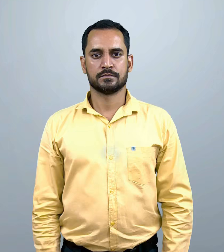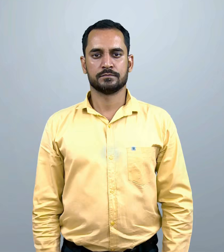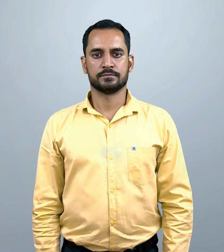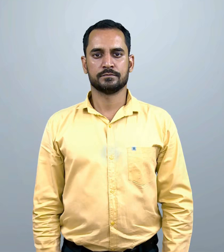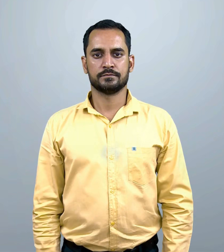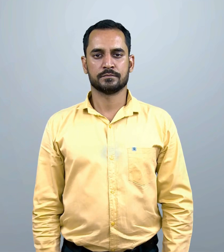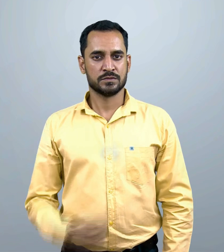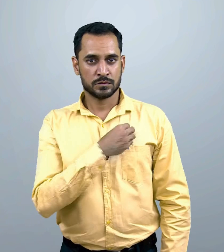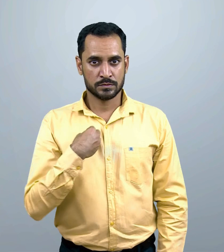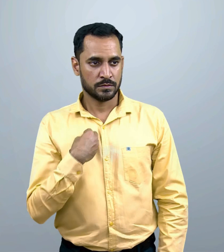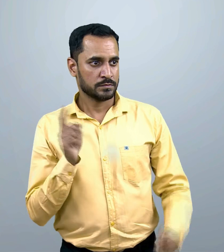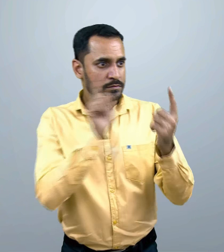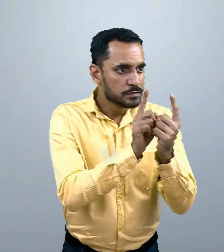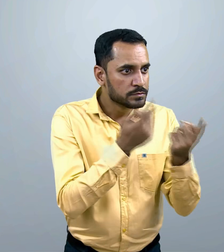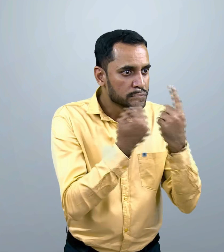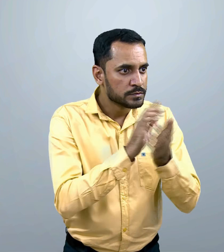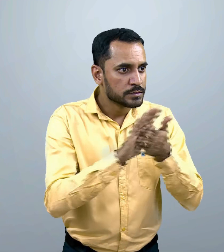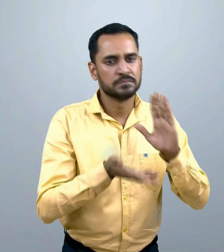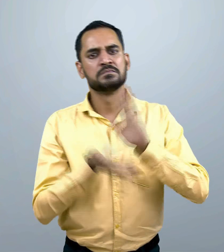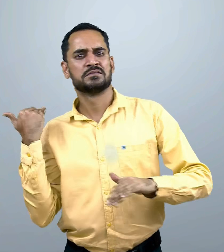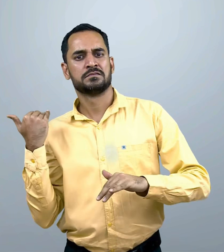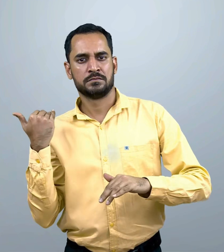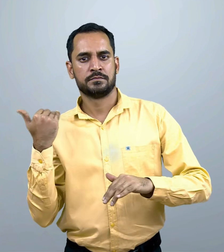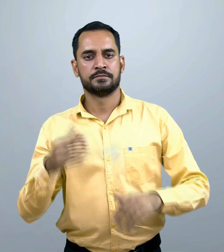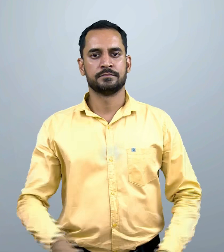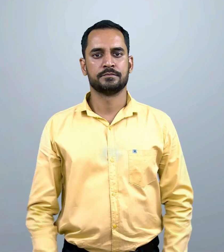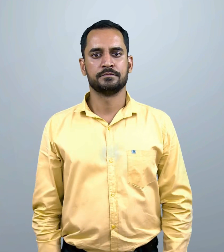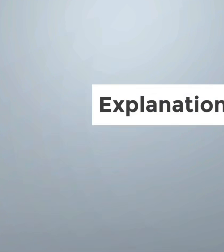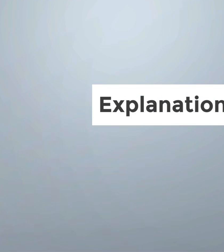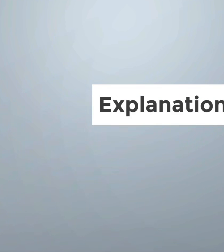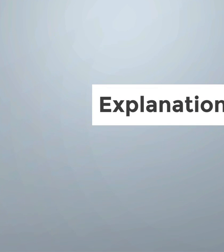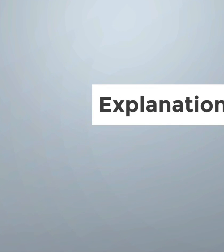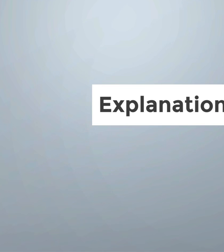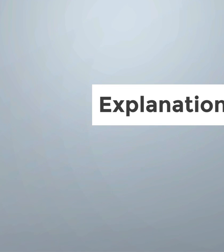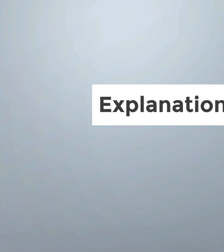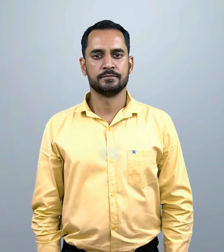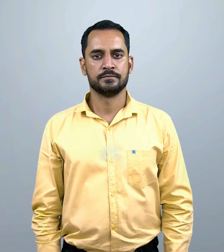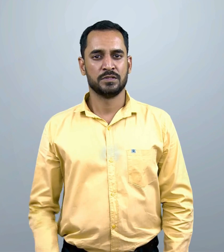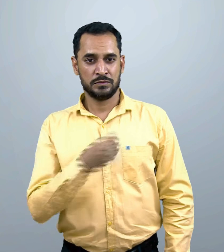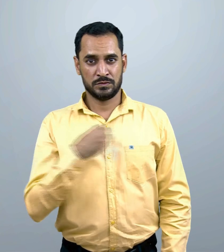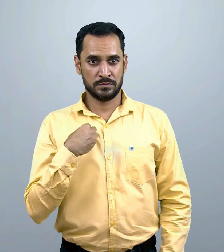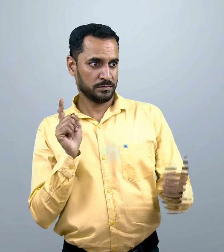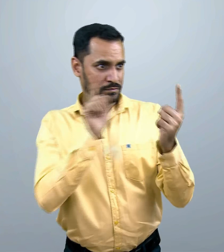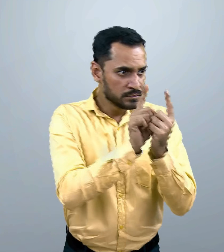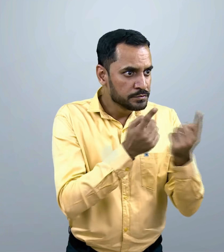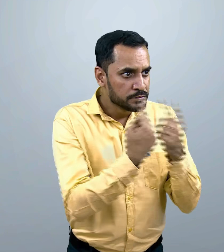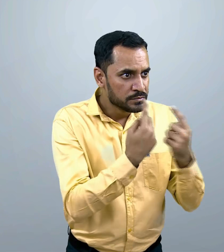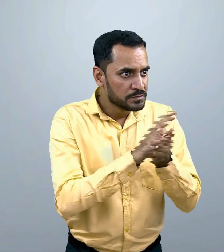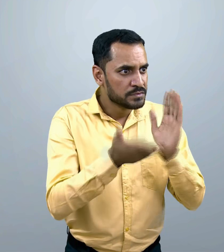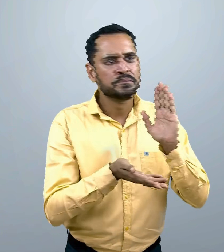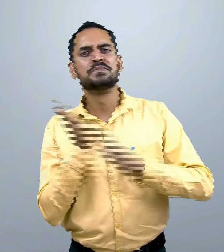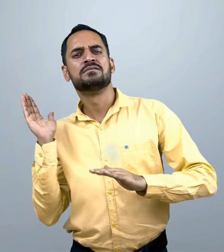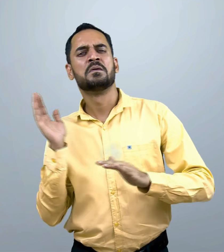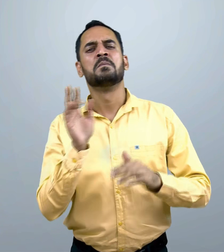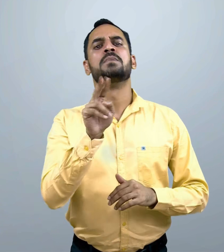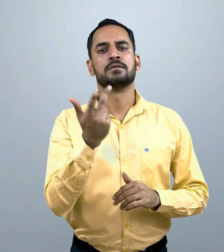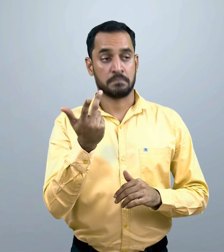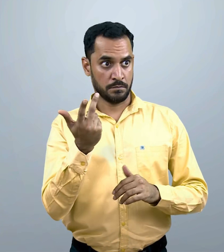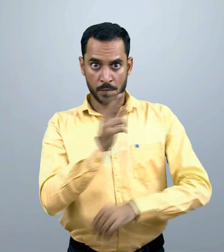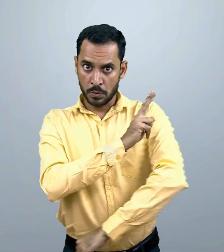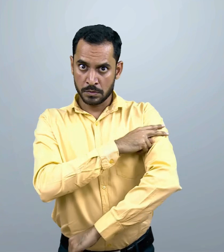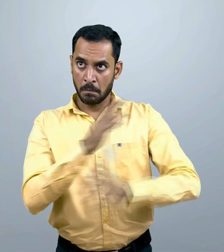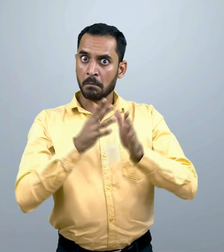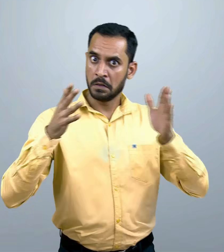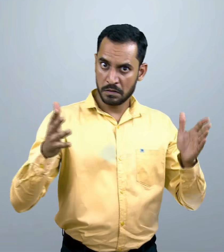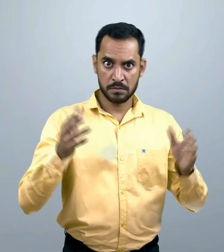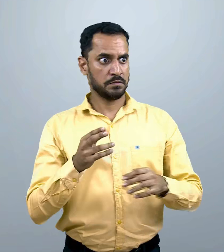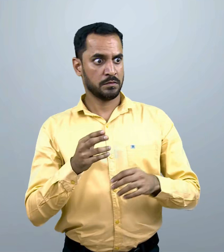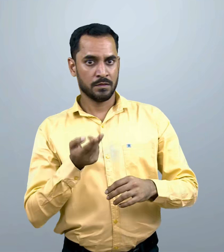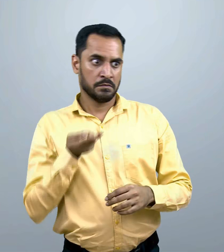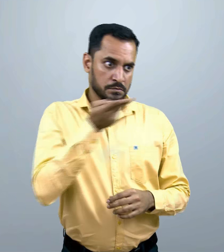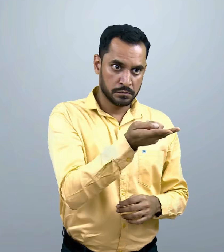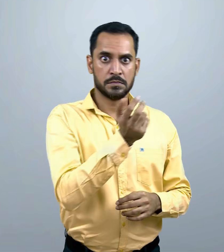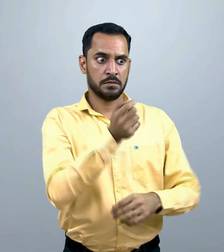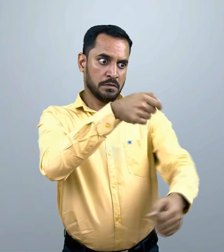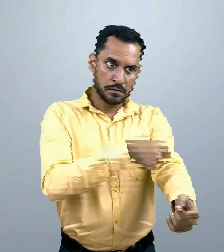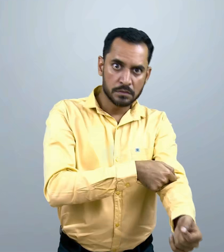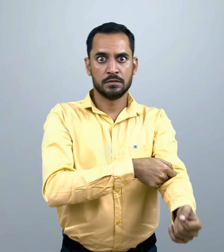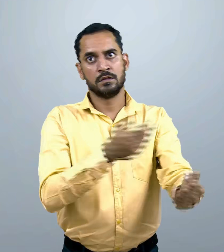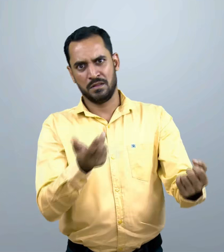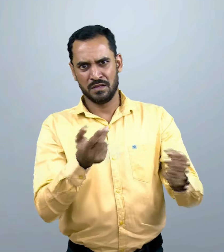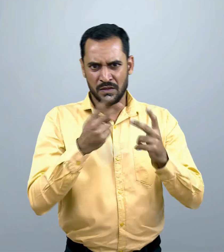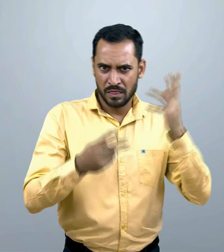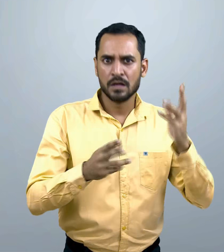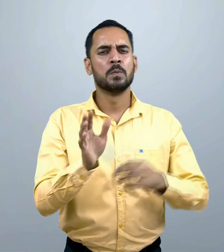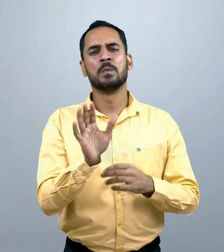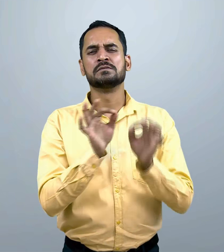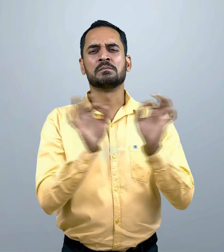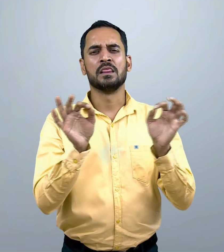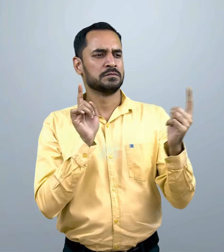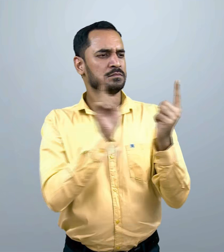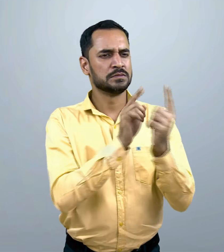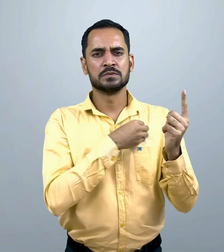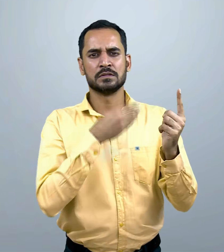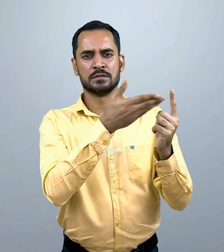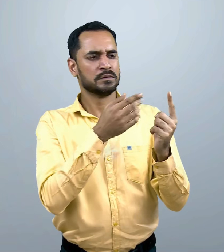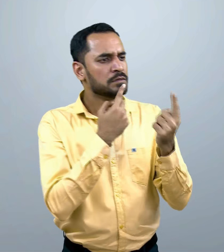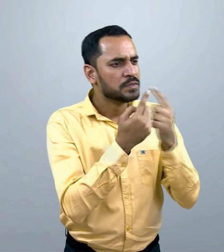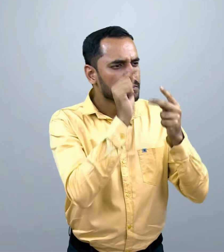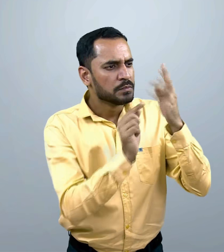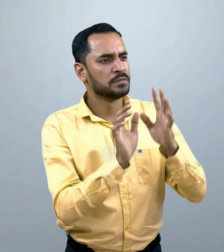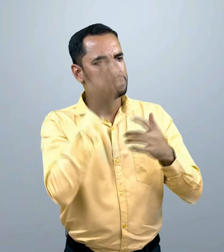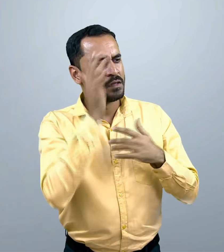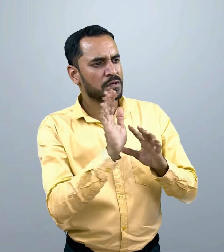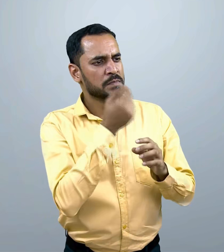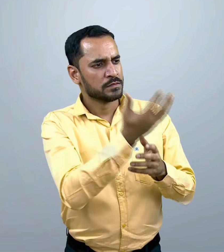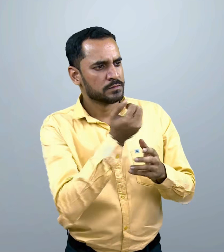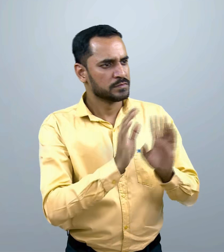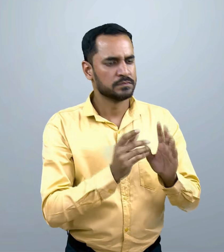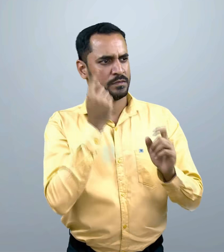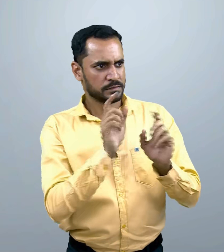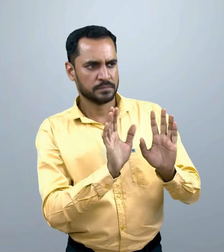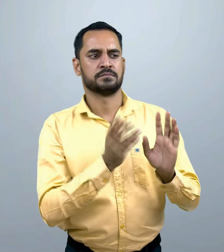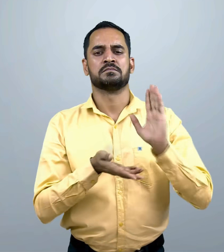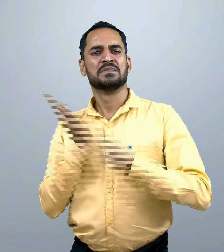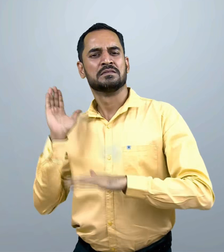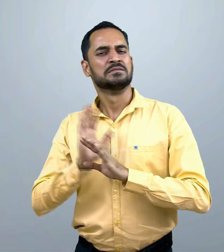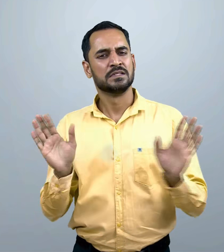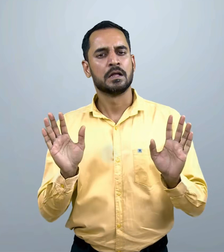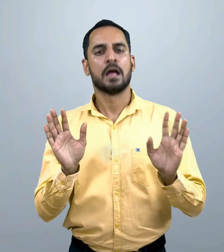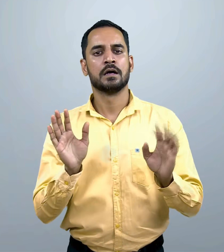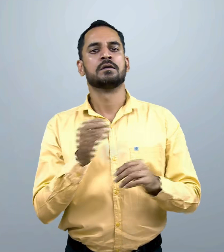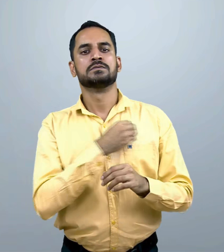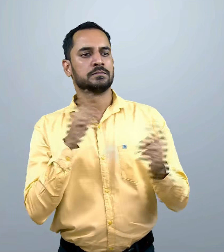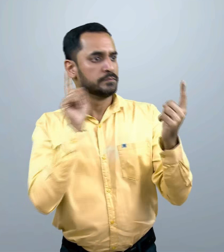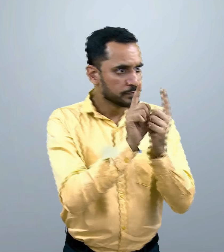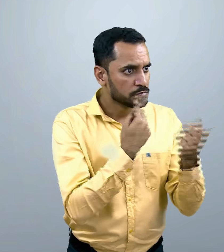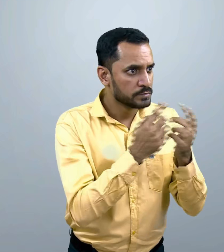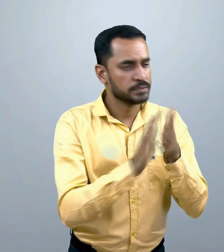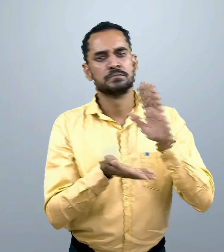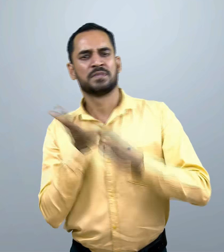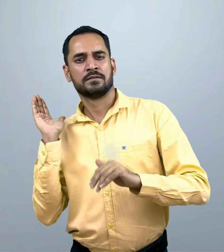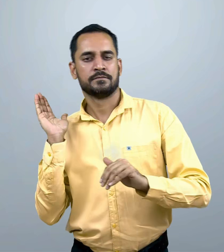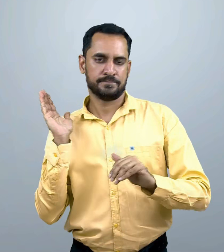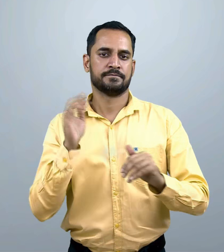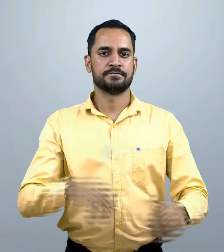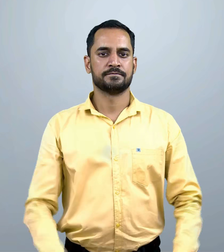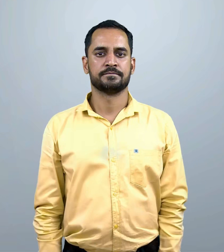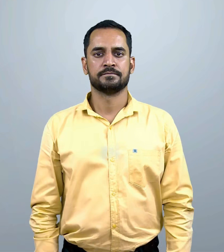Outpatient